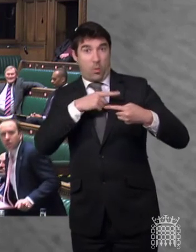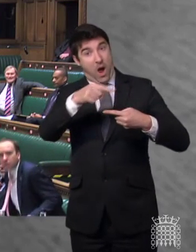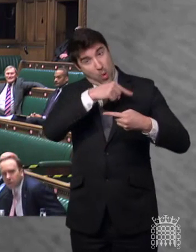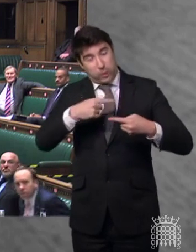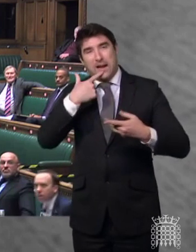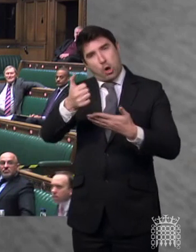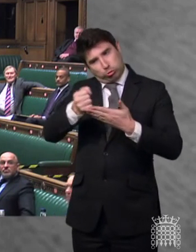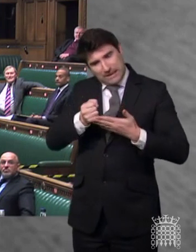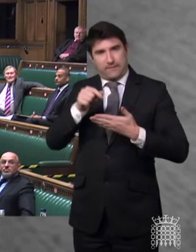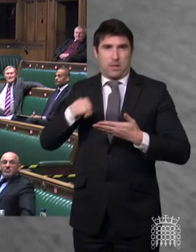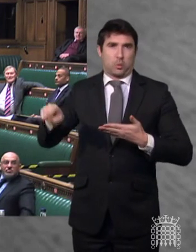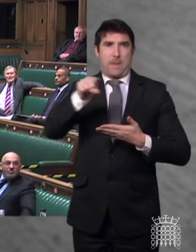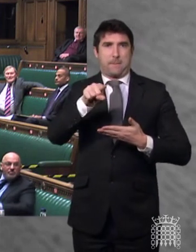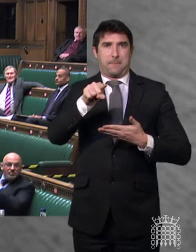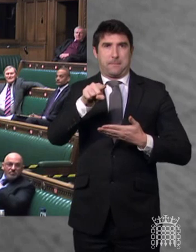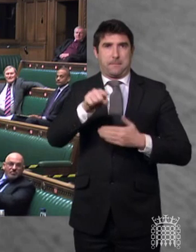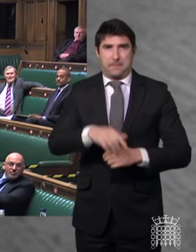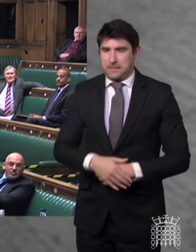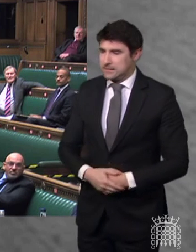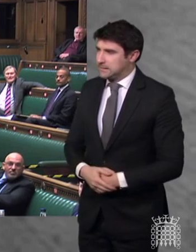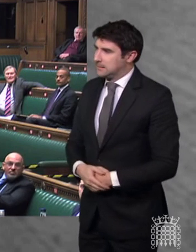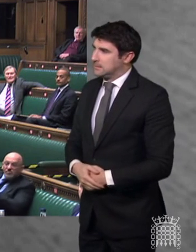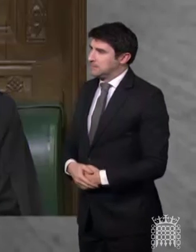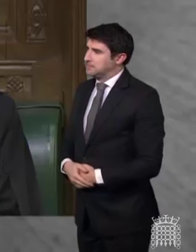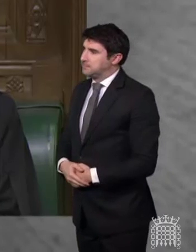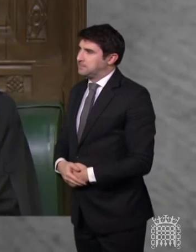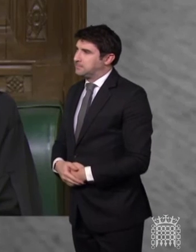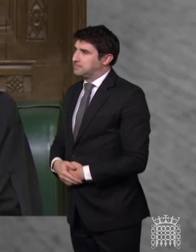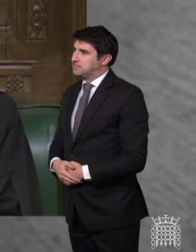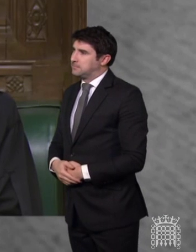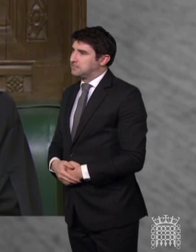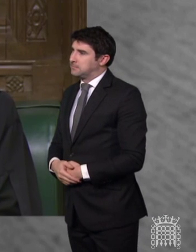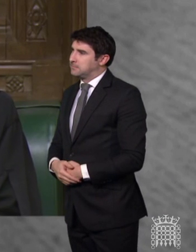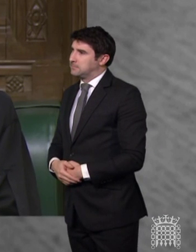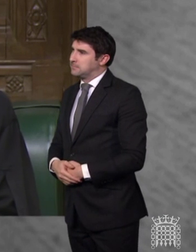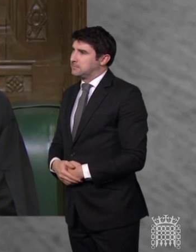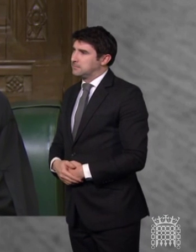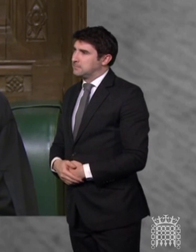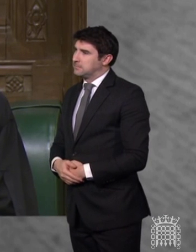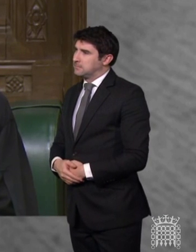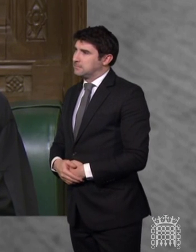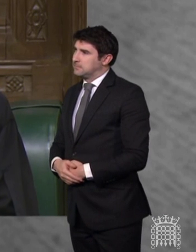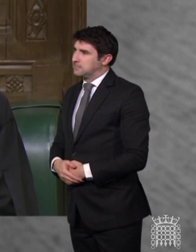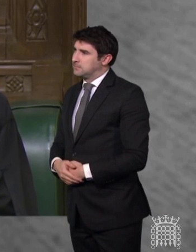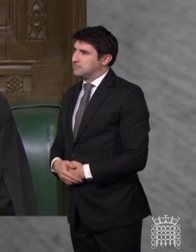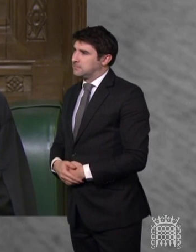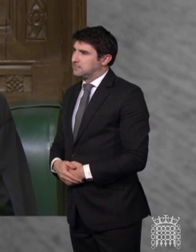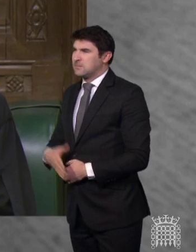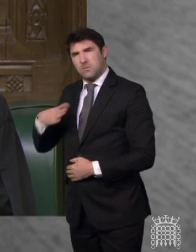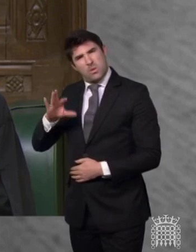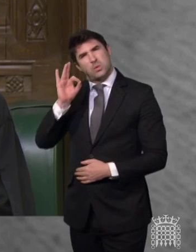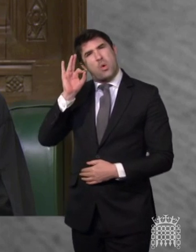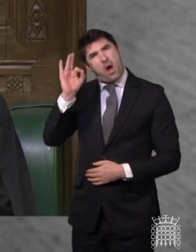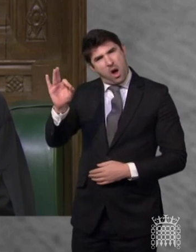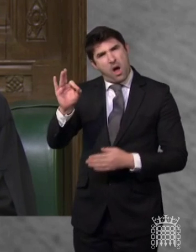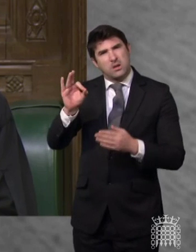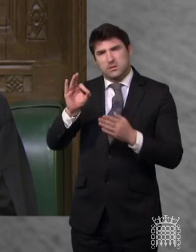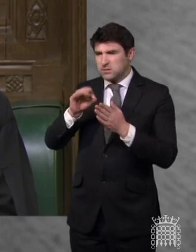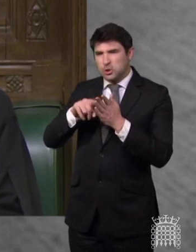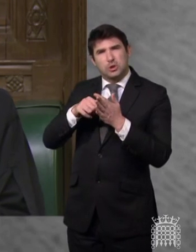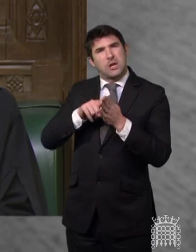Order. Before the Secretary of State replies, may I remind Members who are not in the Chamber that they should have the same dress code even though they are virtual?